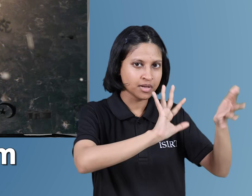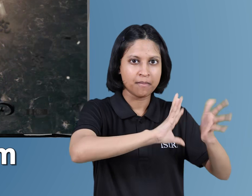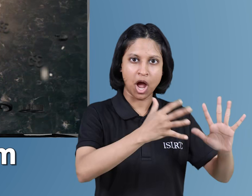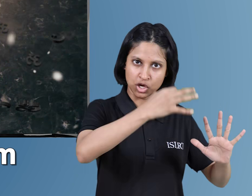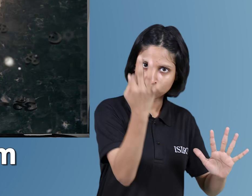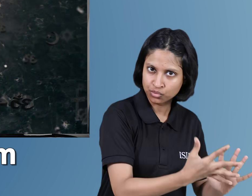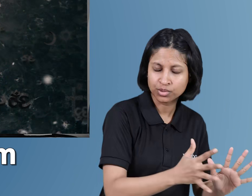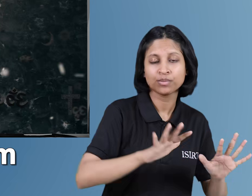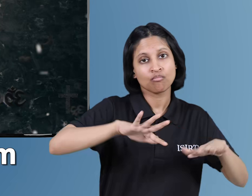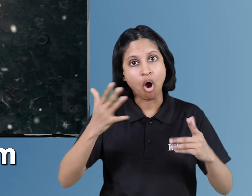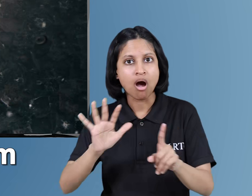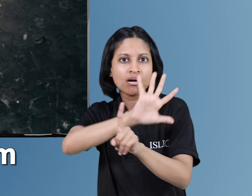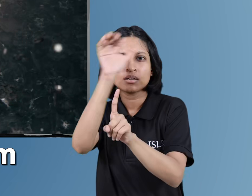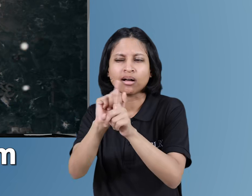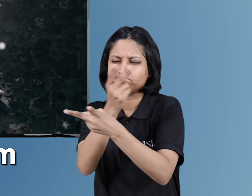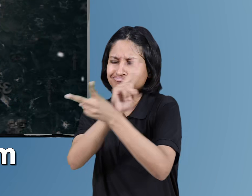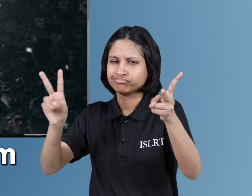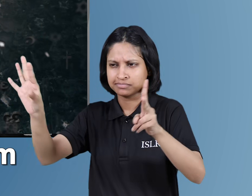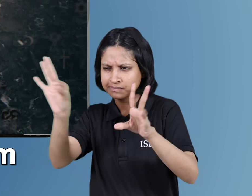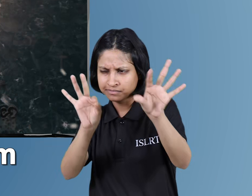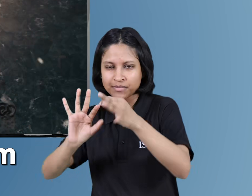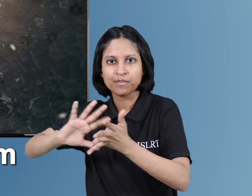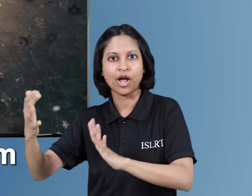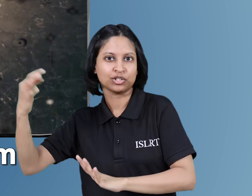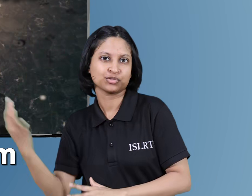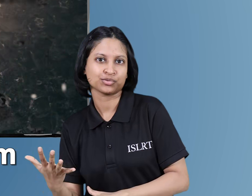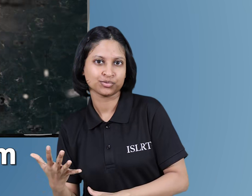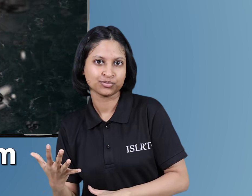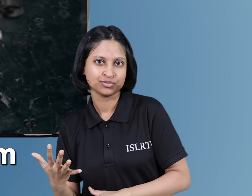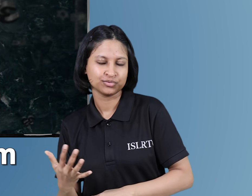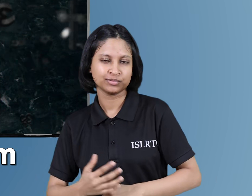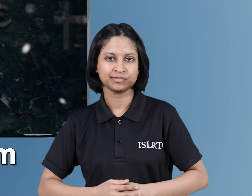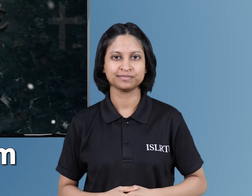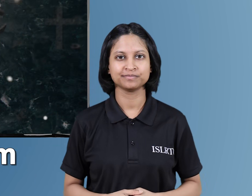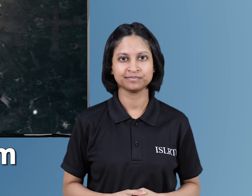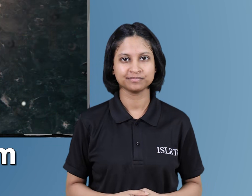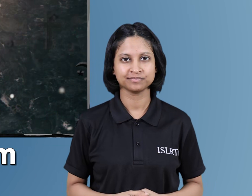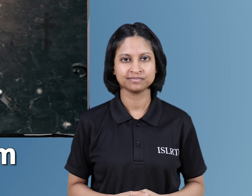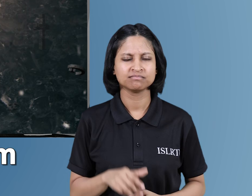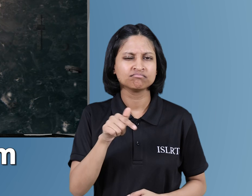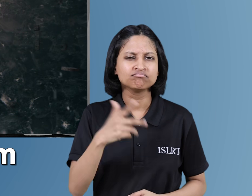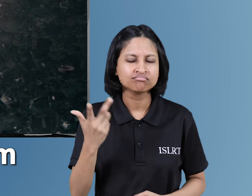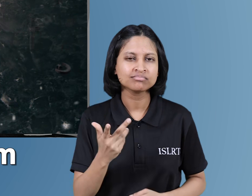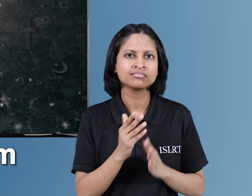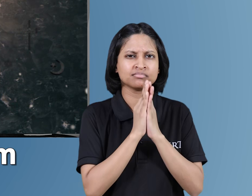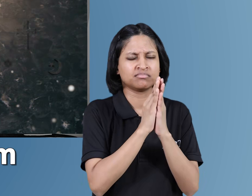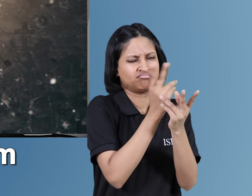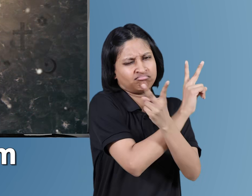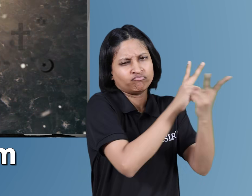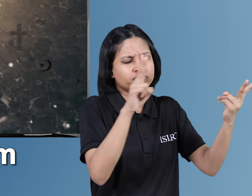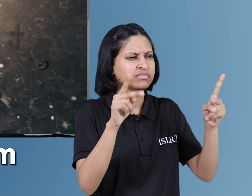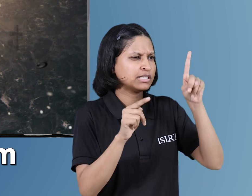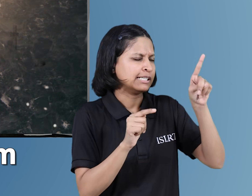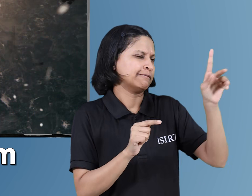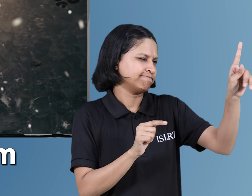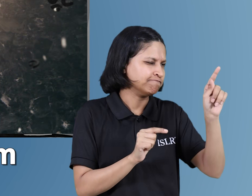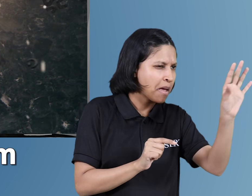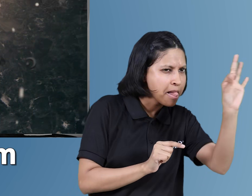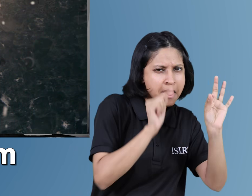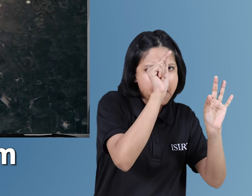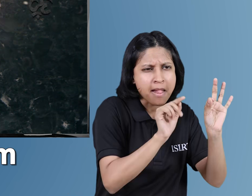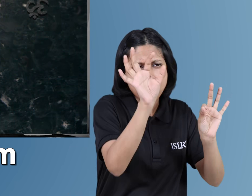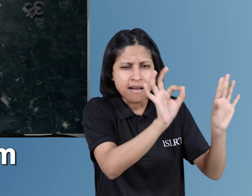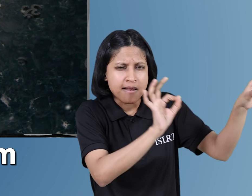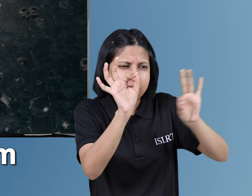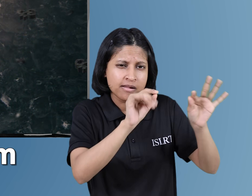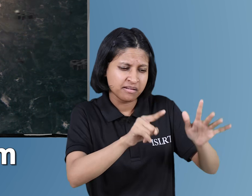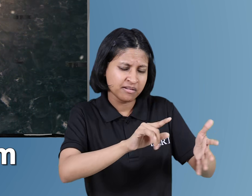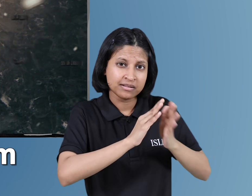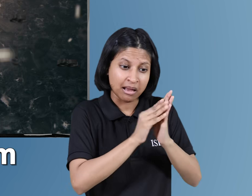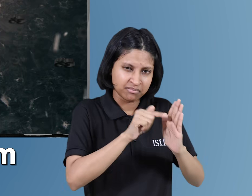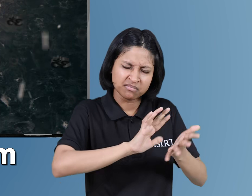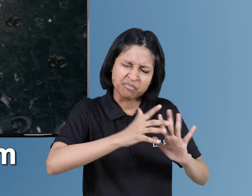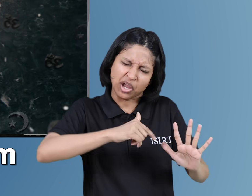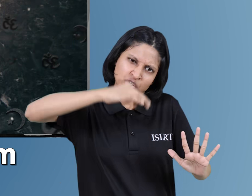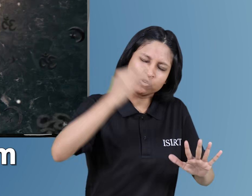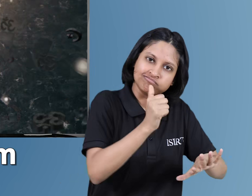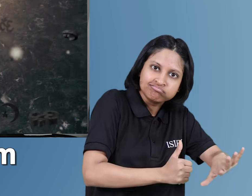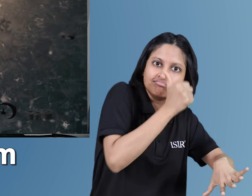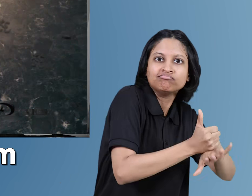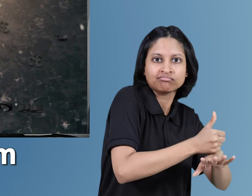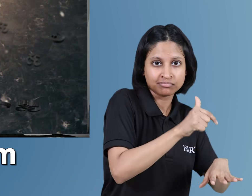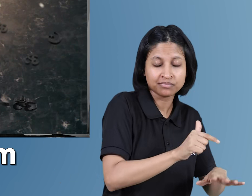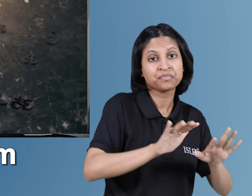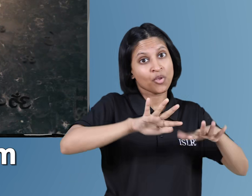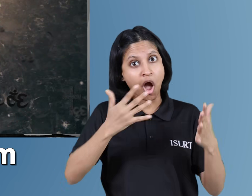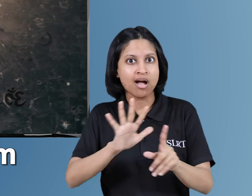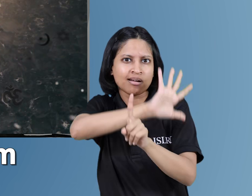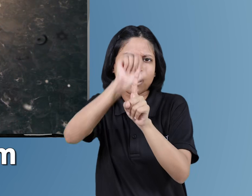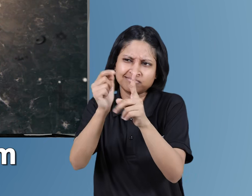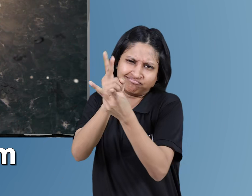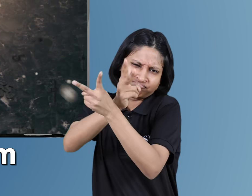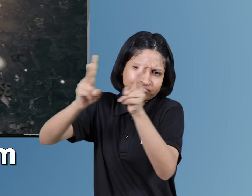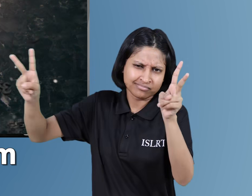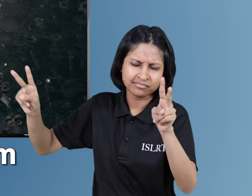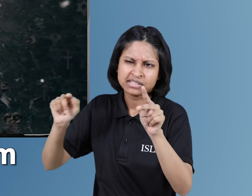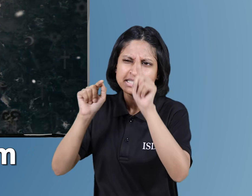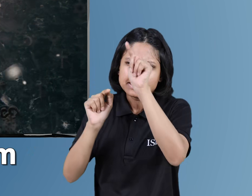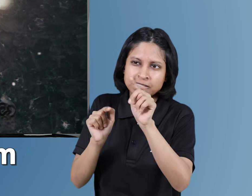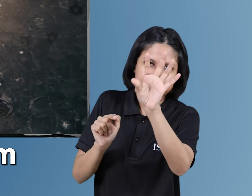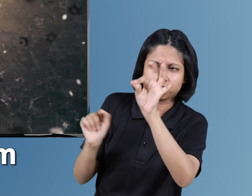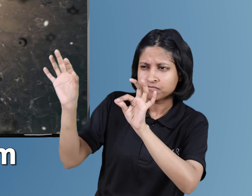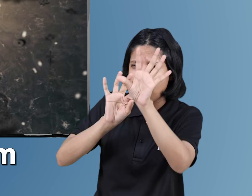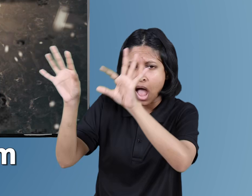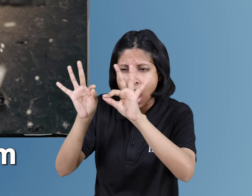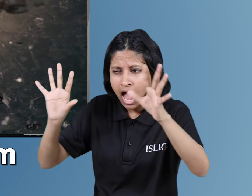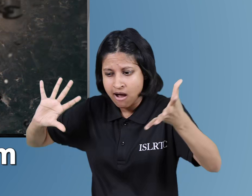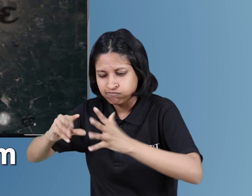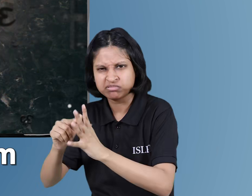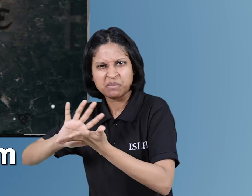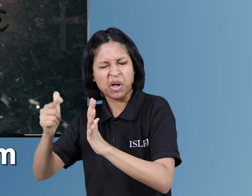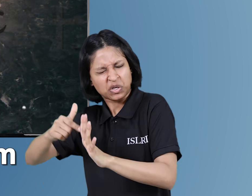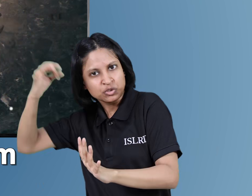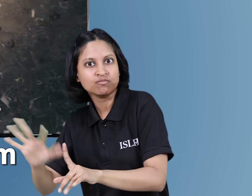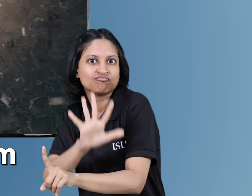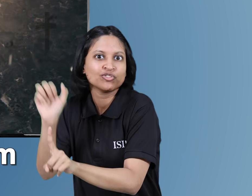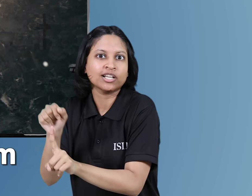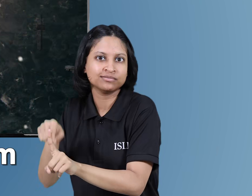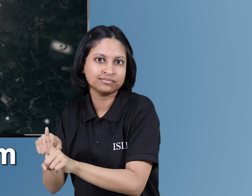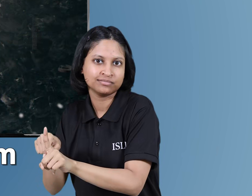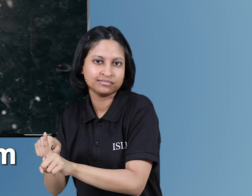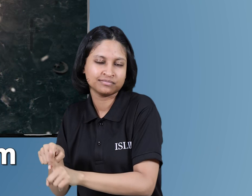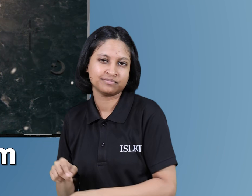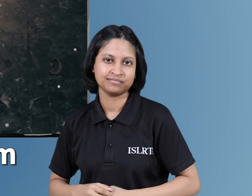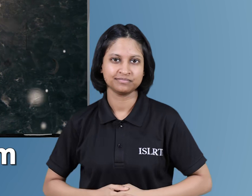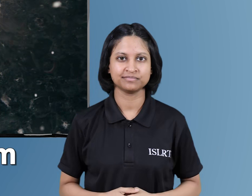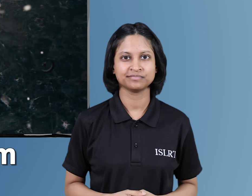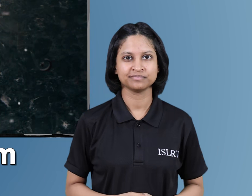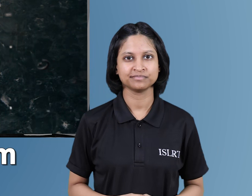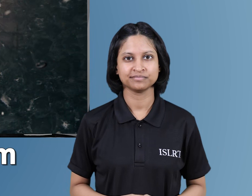Syncretism Syncretism is the process of combining elements from two different religions to create a new religion, or merging aspects of two distinct cultures to form a new culture.